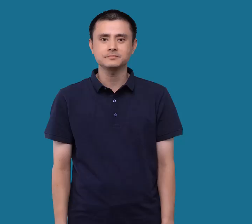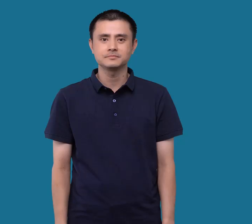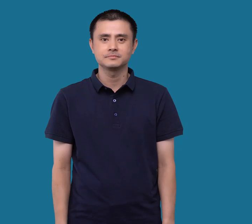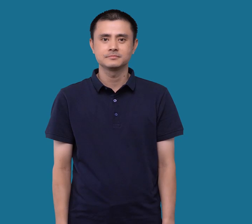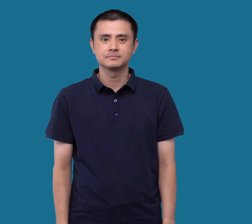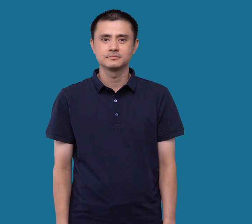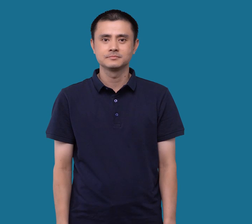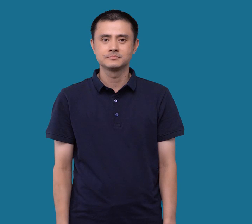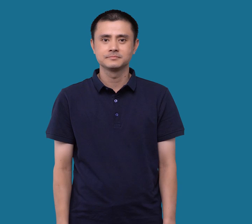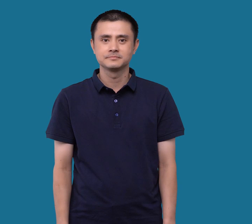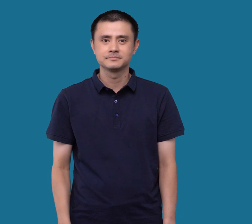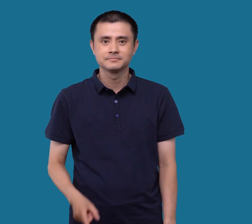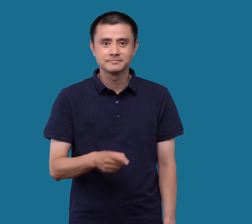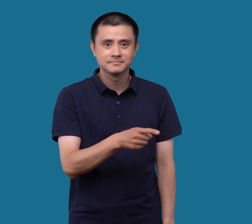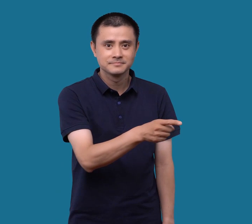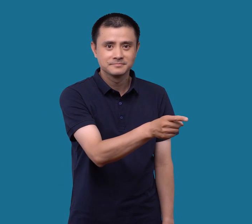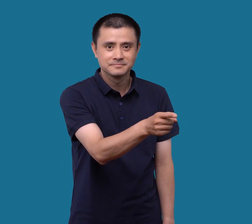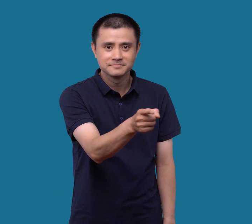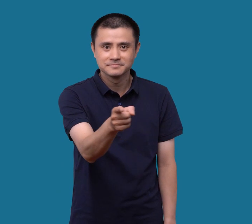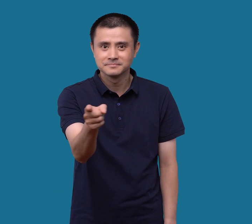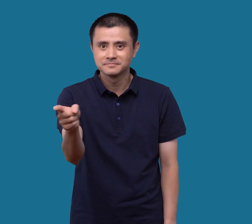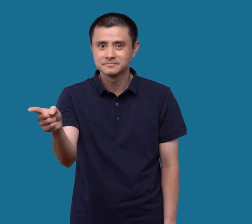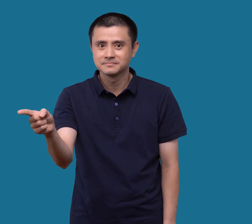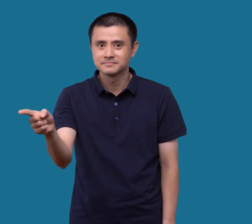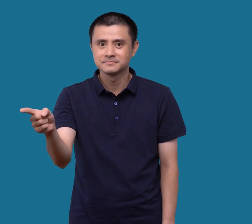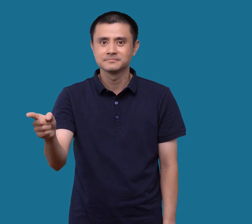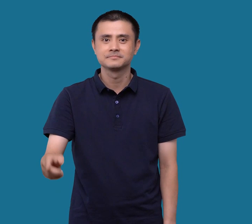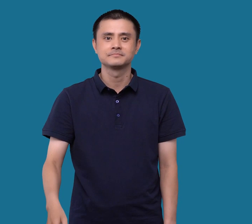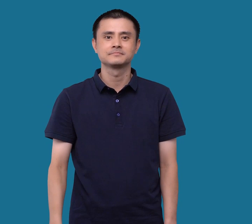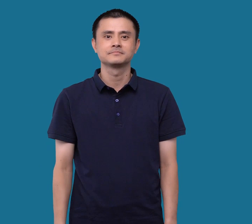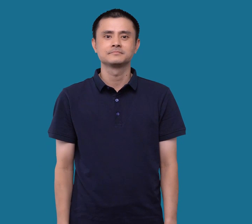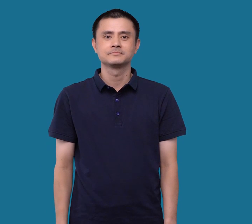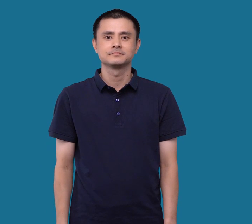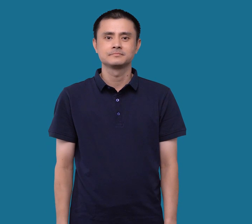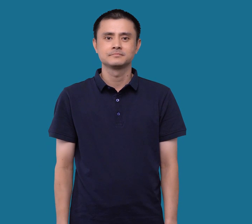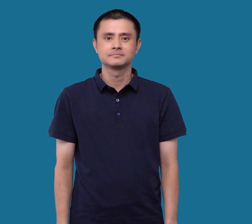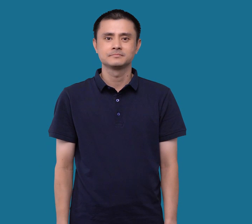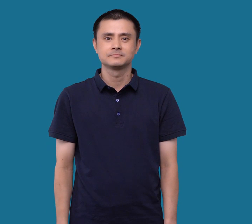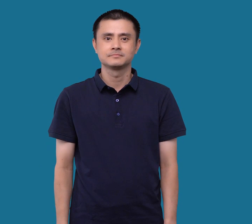các bạn